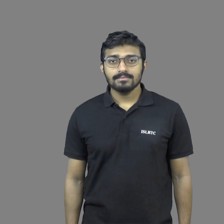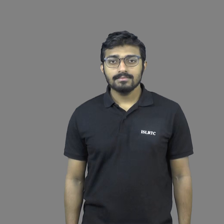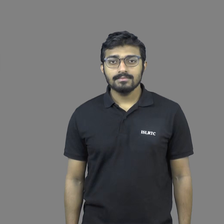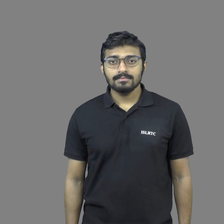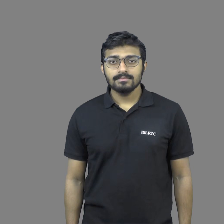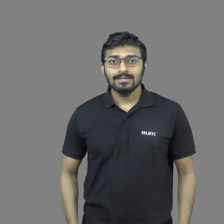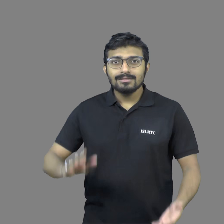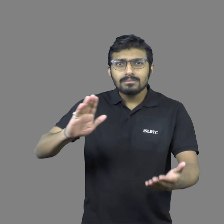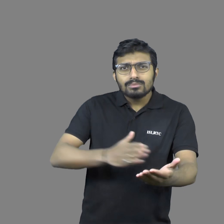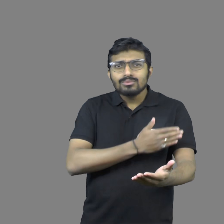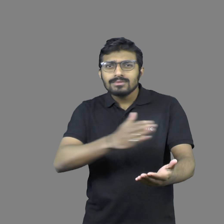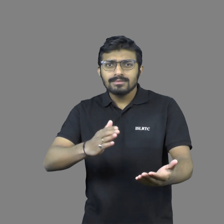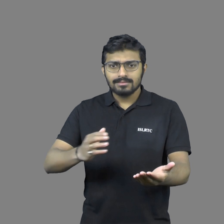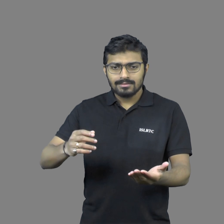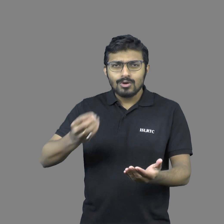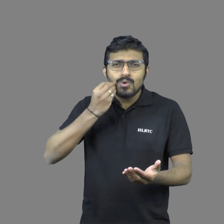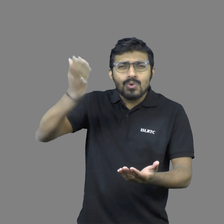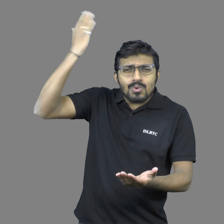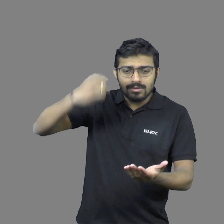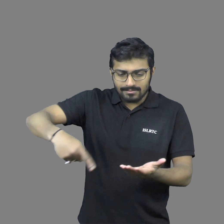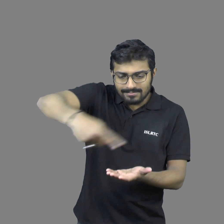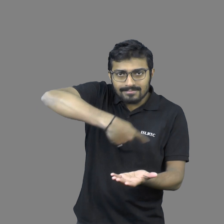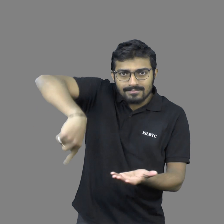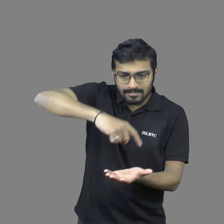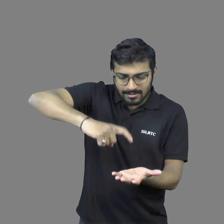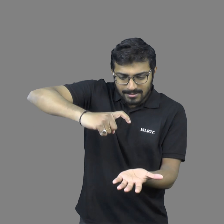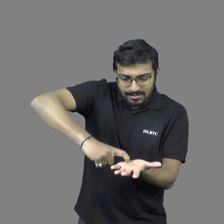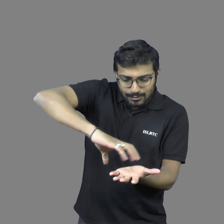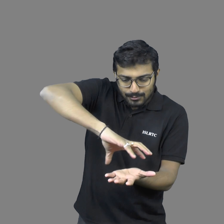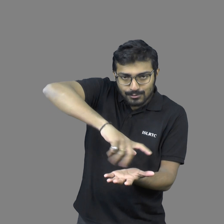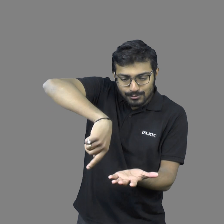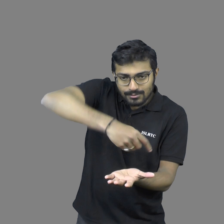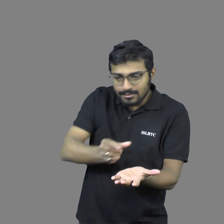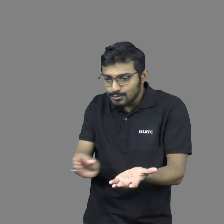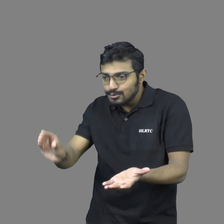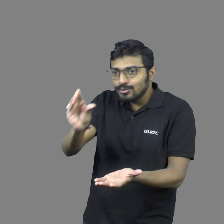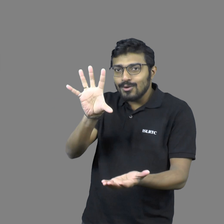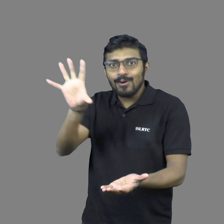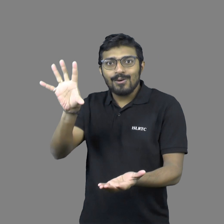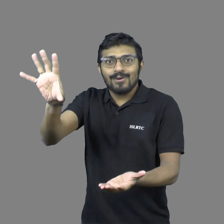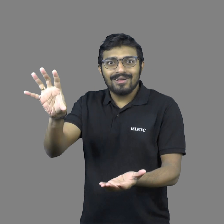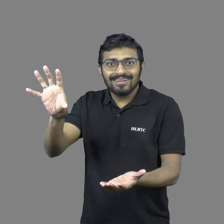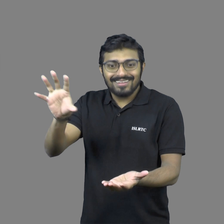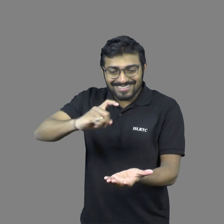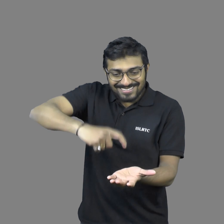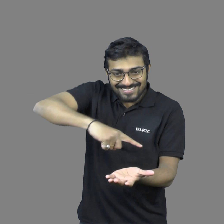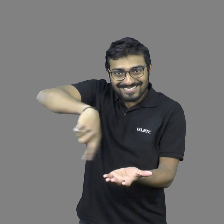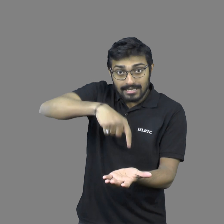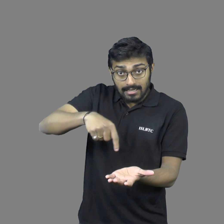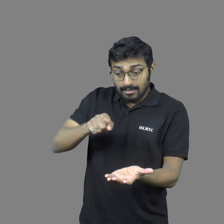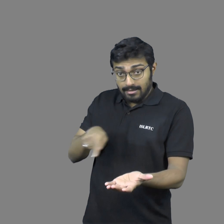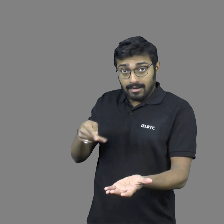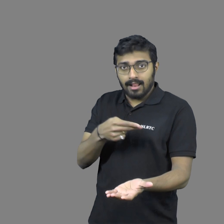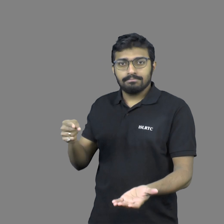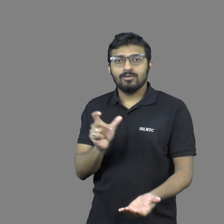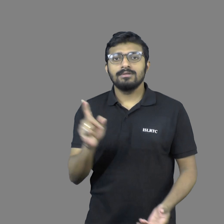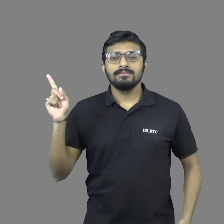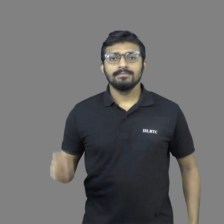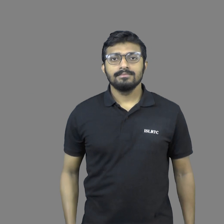Gramophone